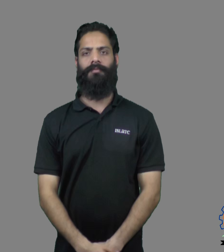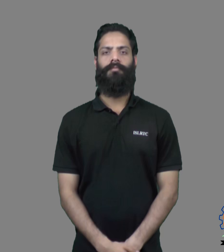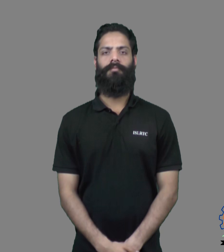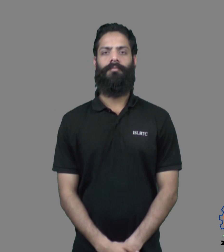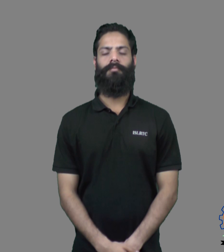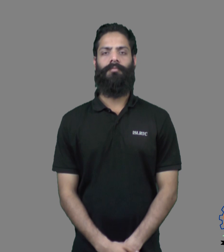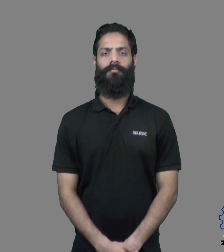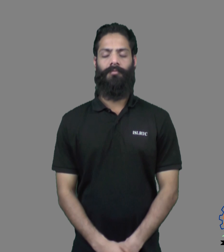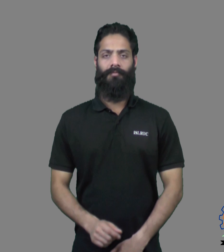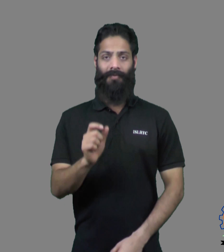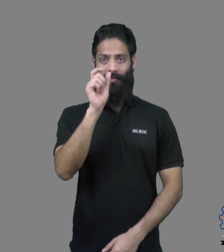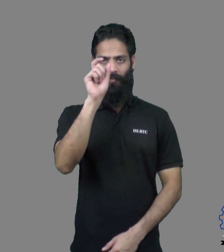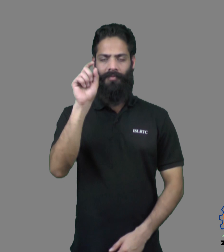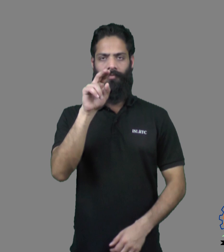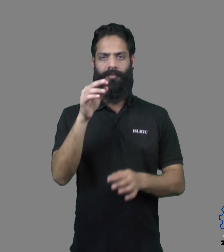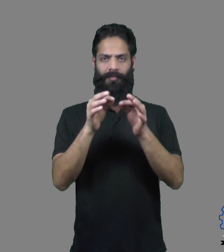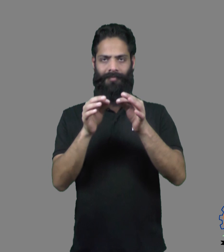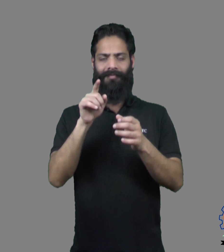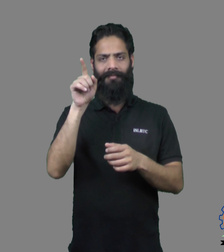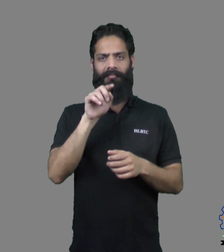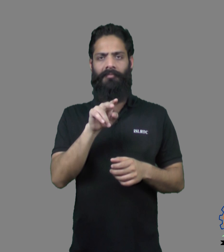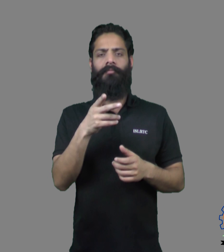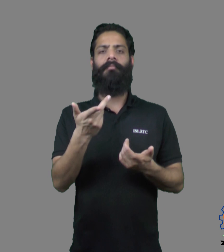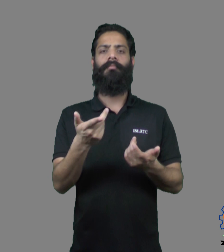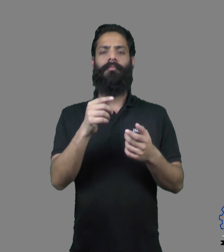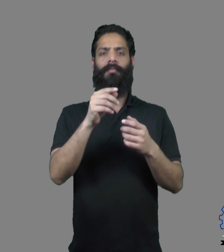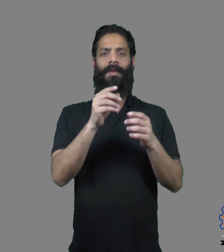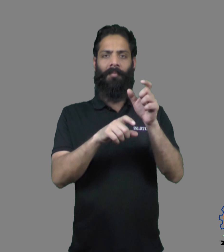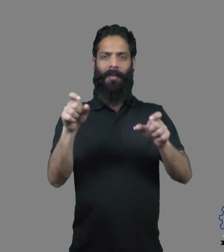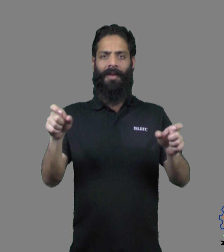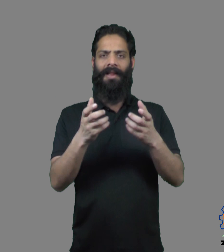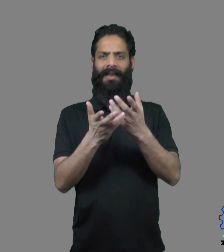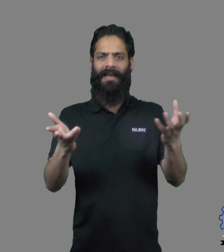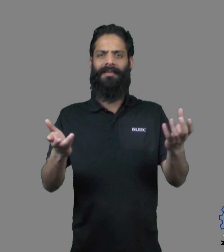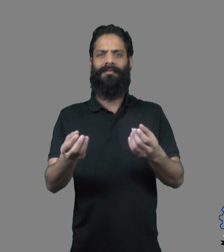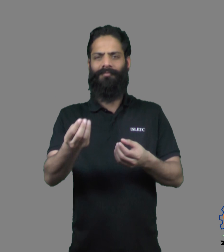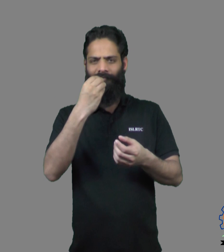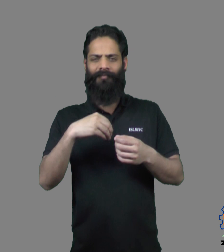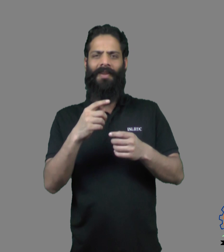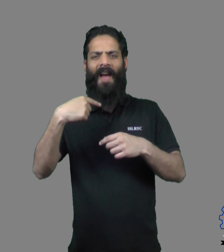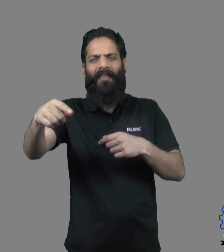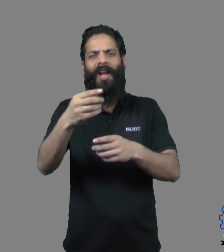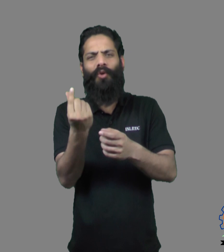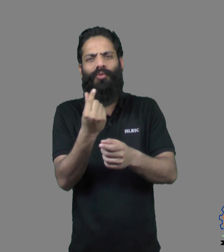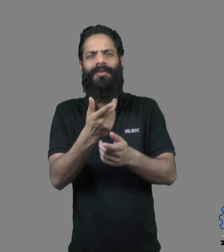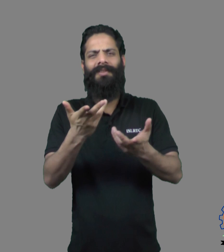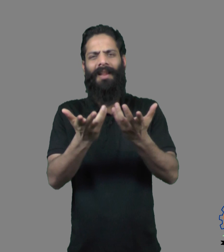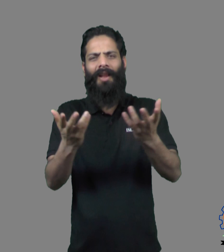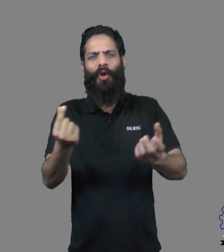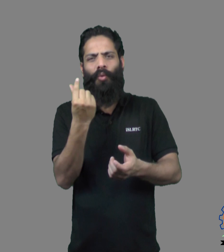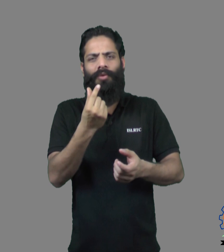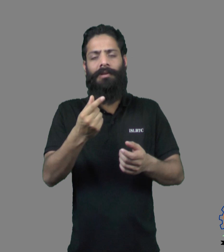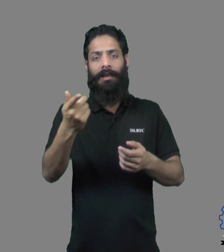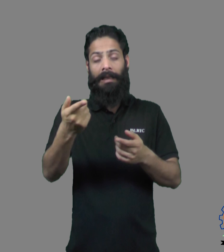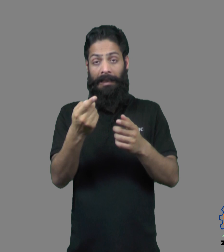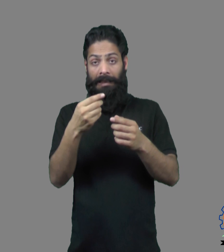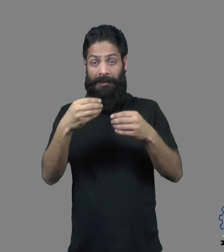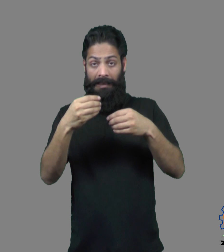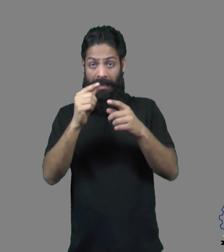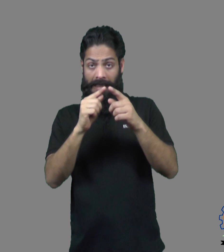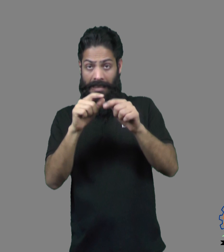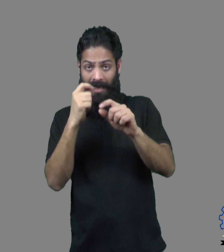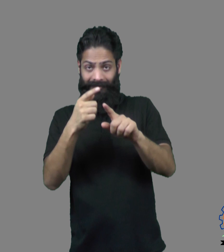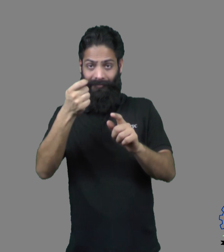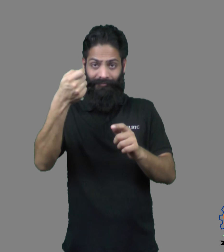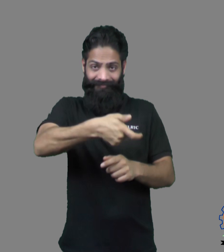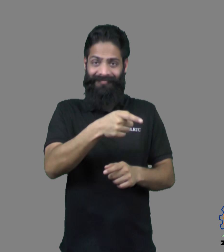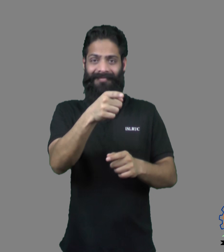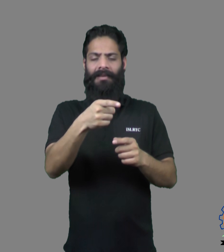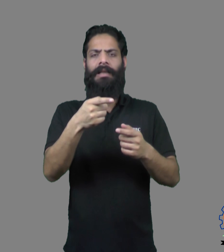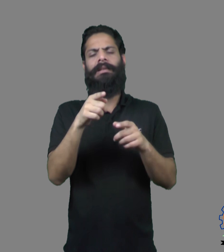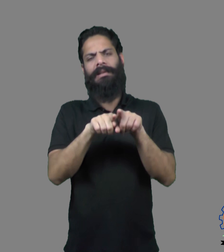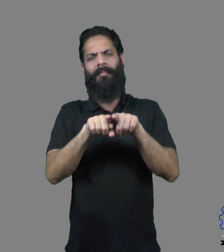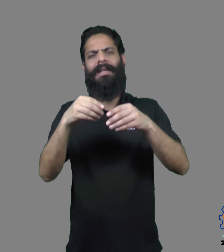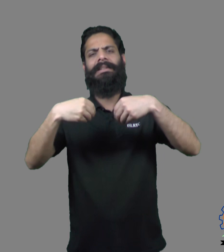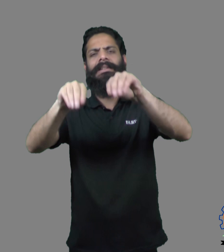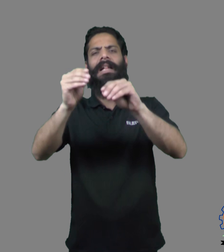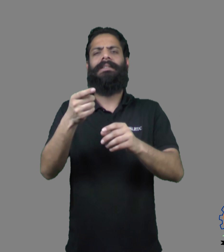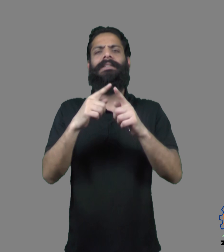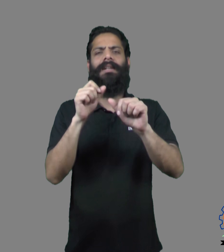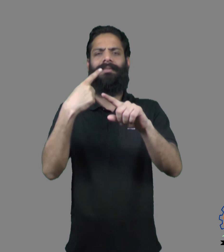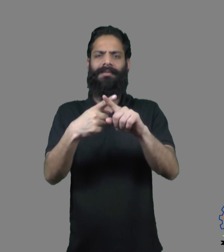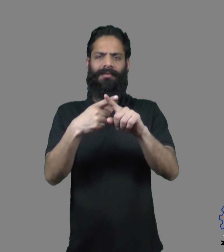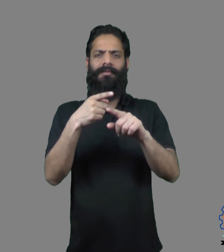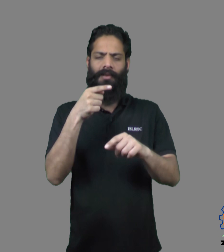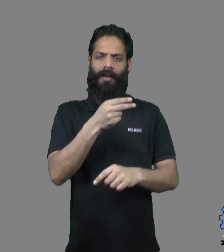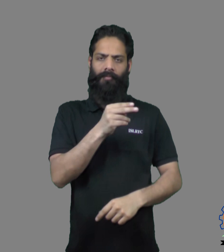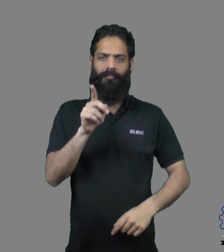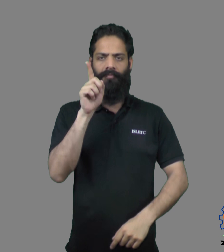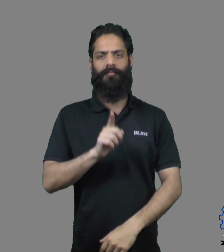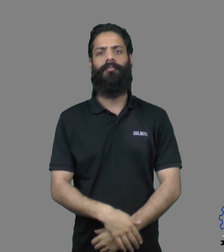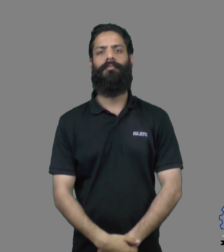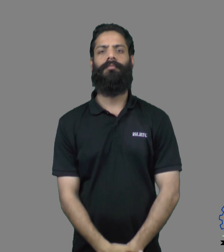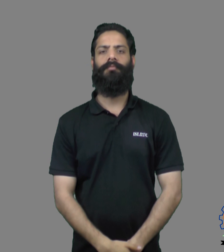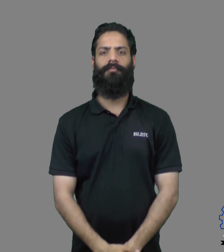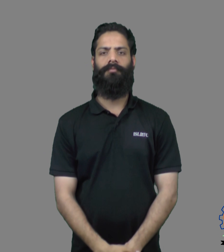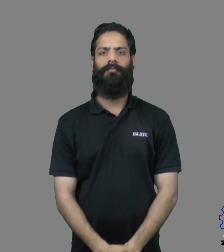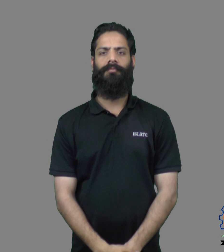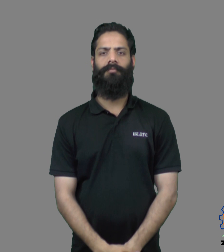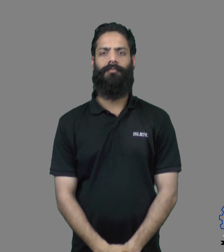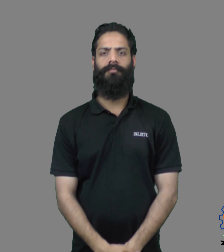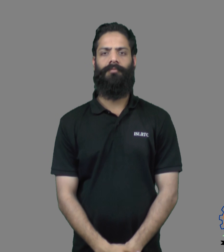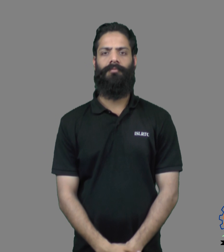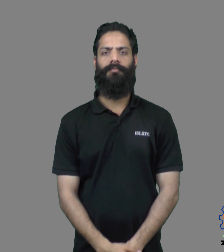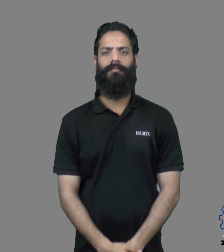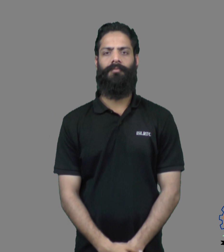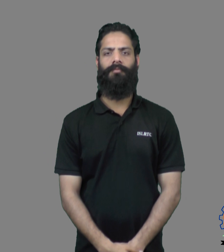Excise Tax